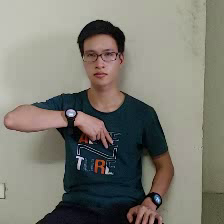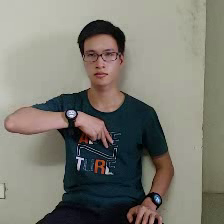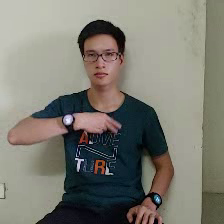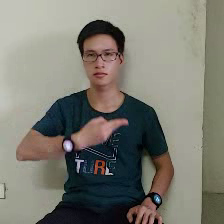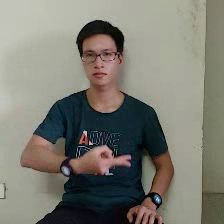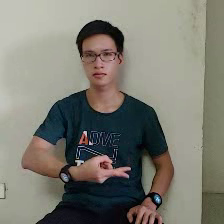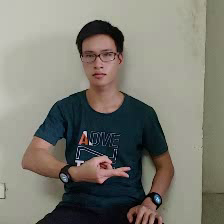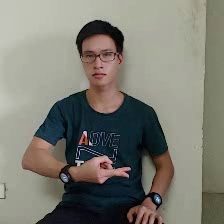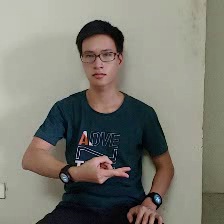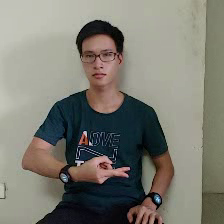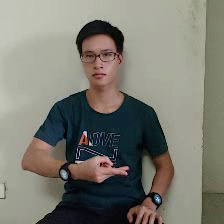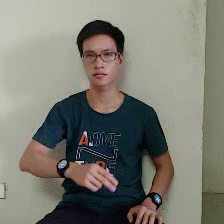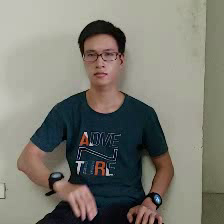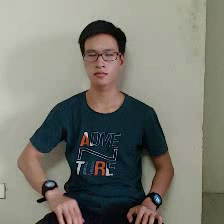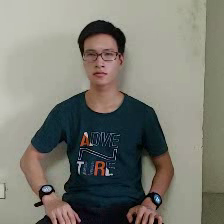Hy sinh